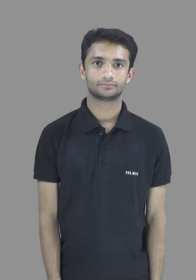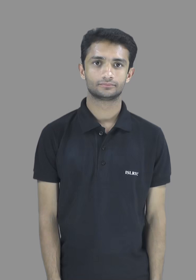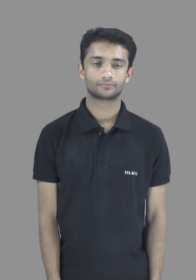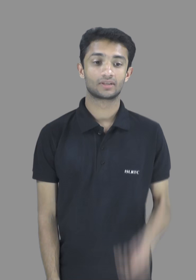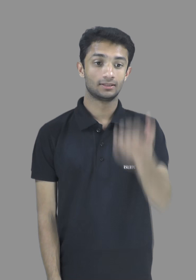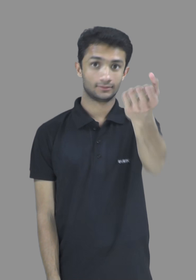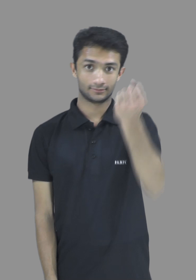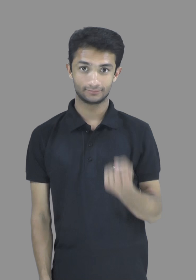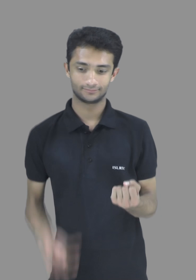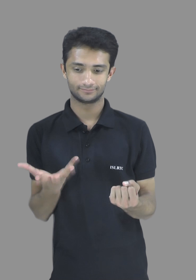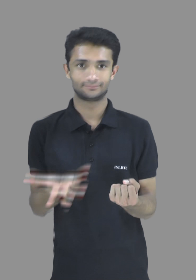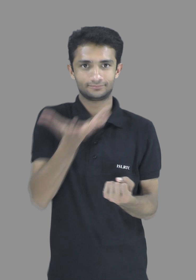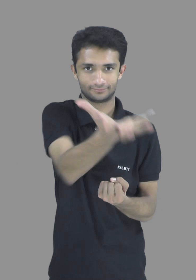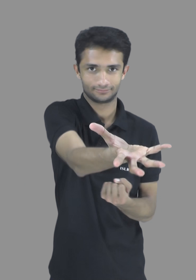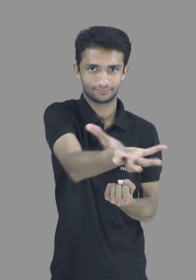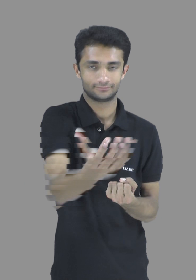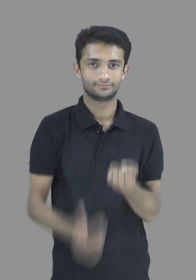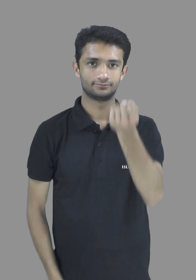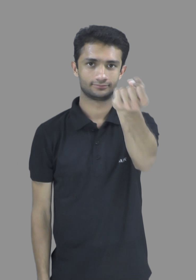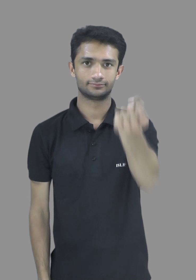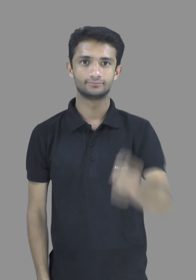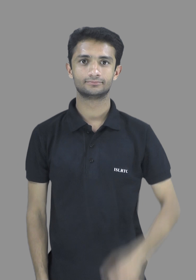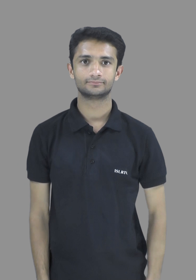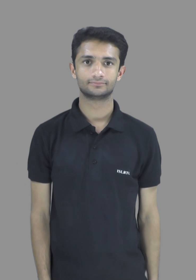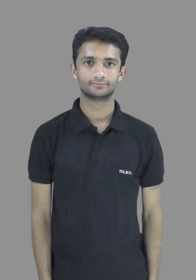Bake